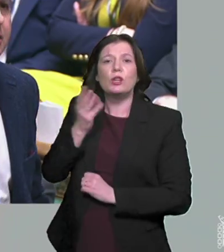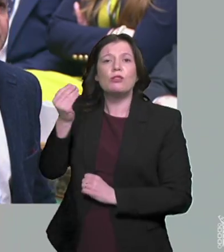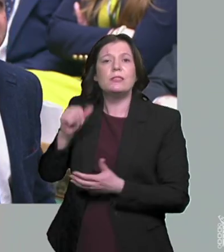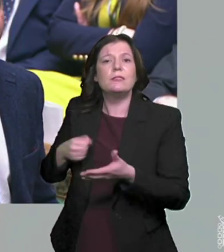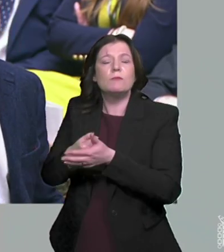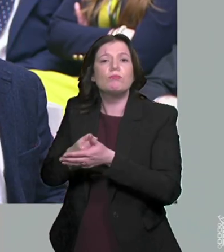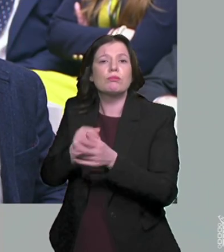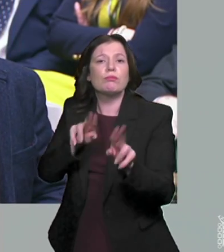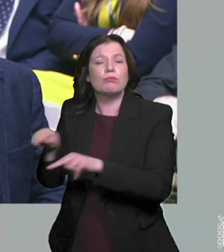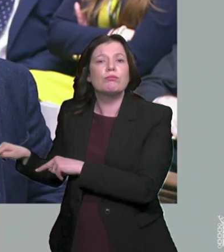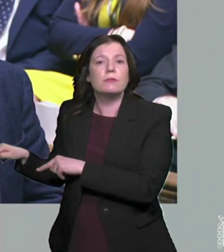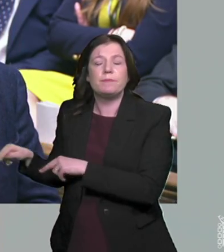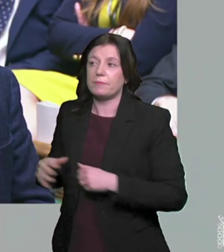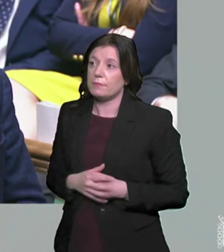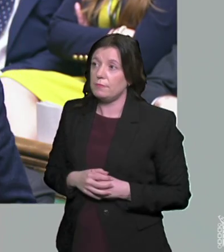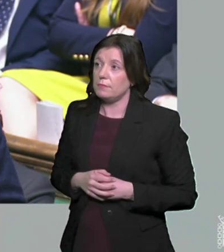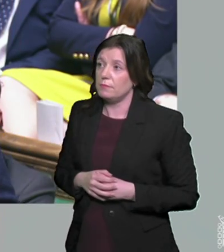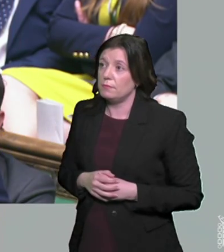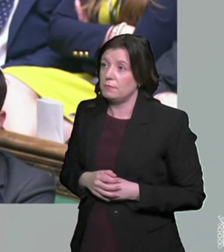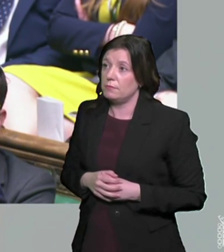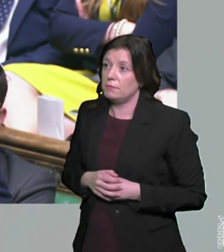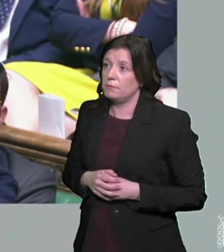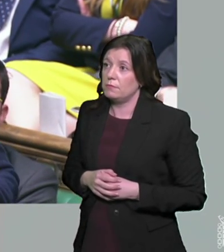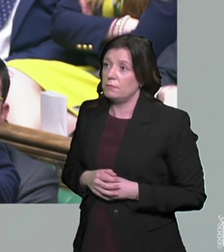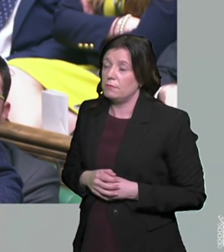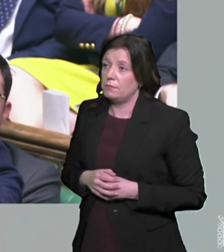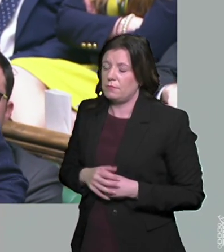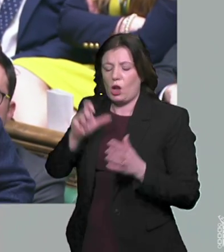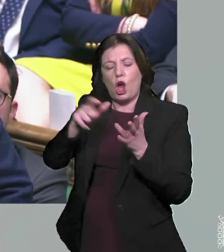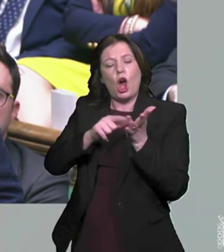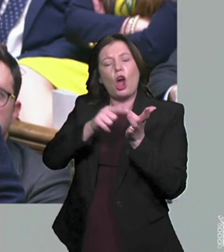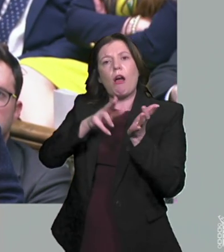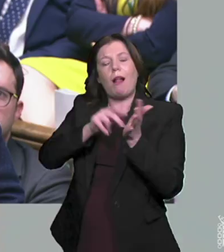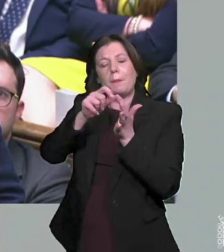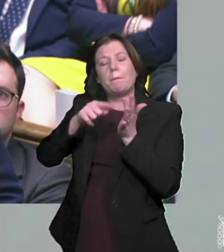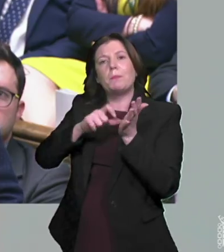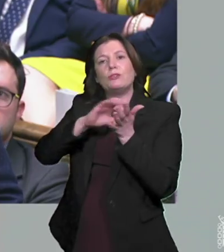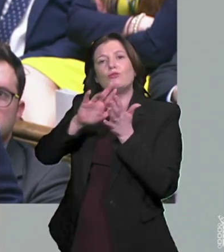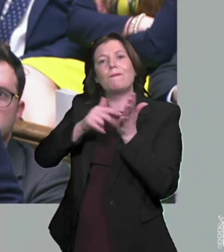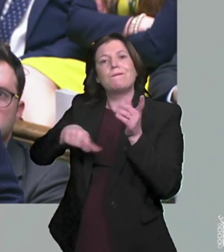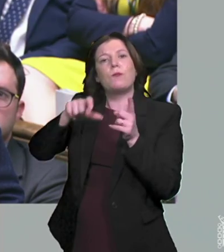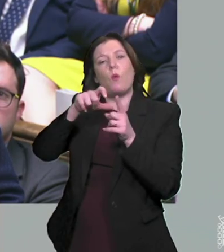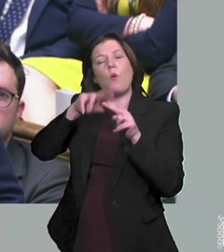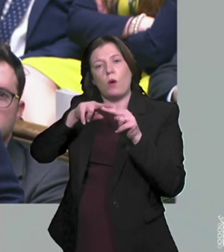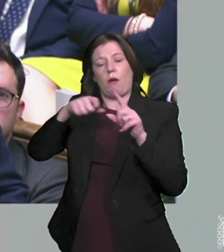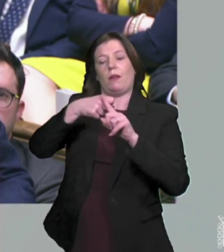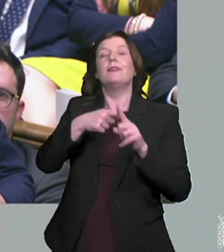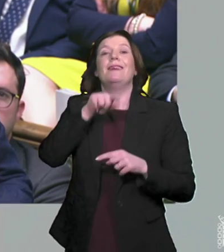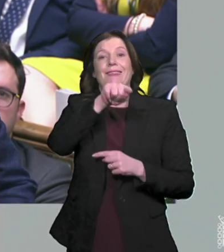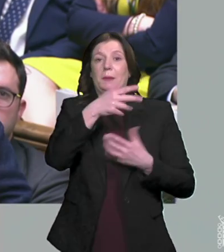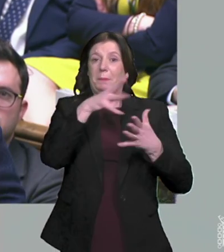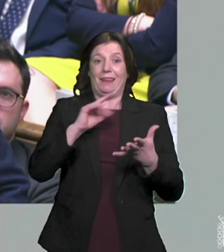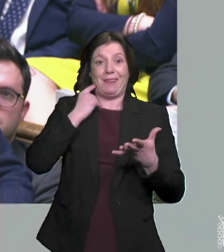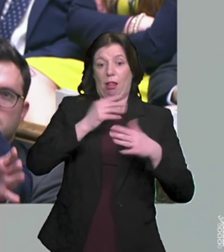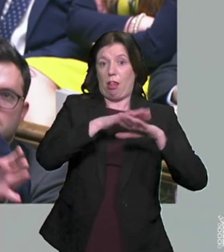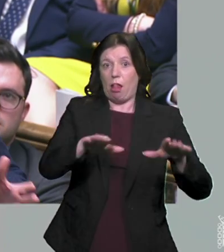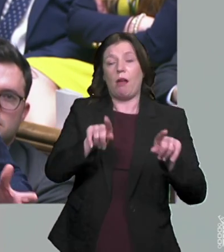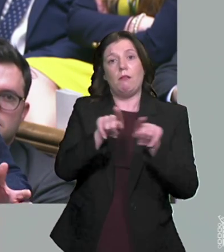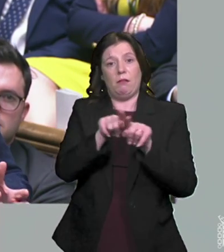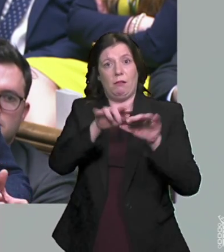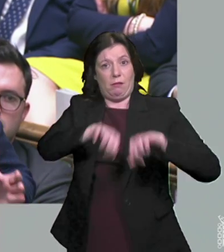The double child rapist and killer Colin Pitchfork is once again up for parole next month.